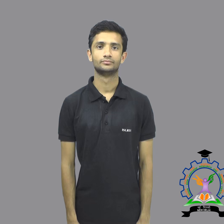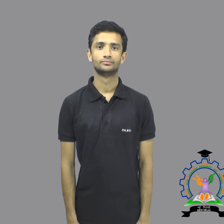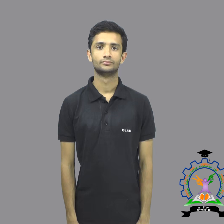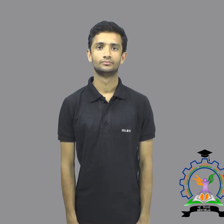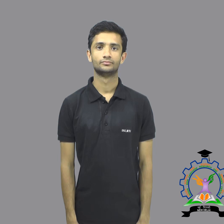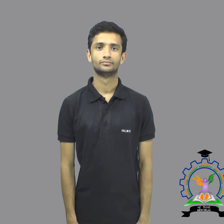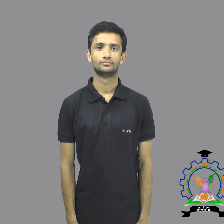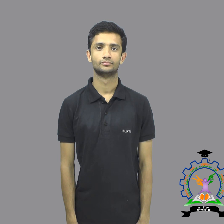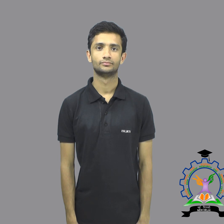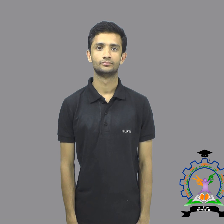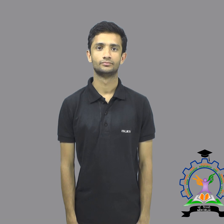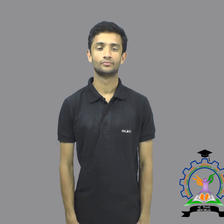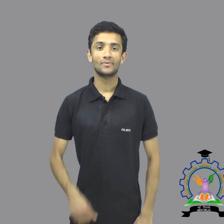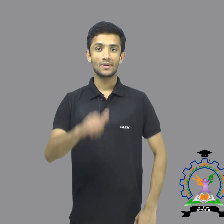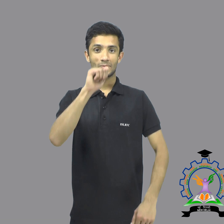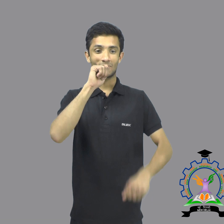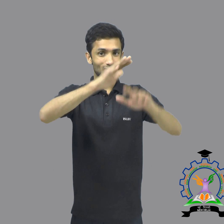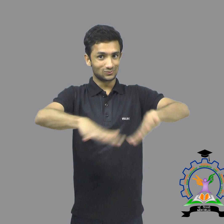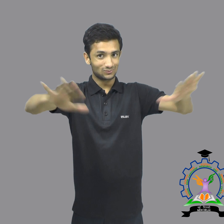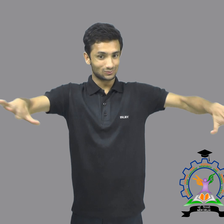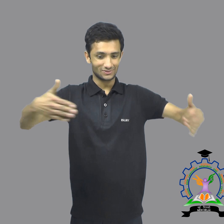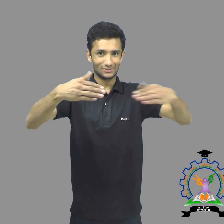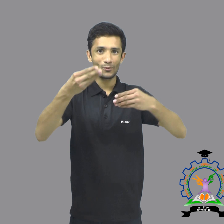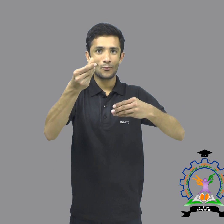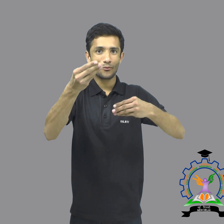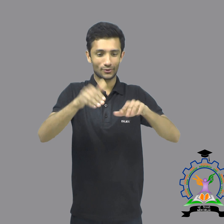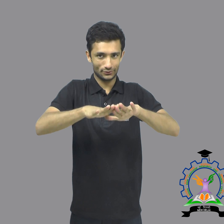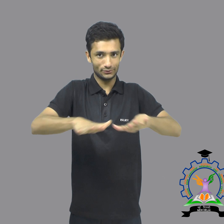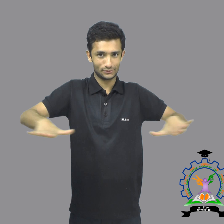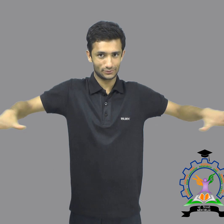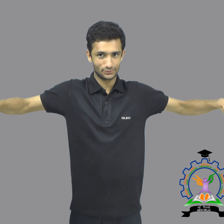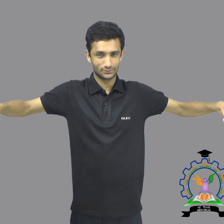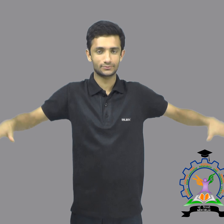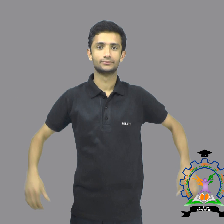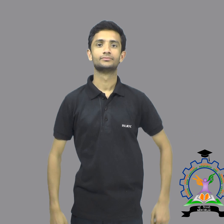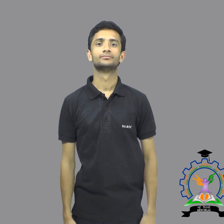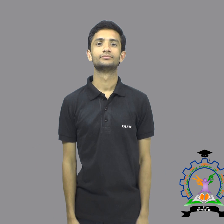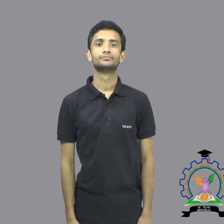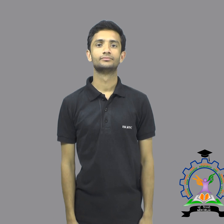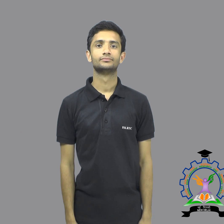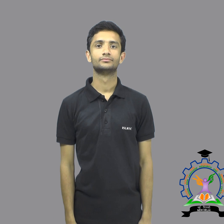Beach